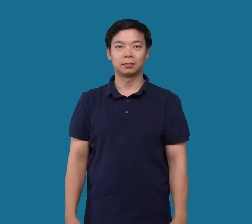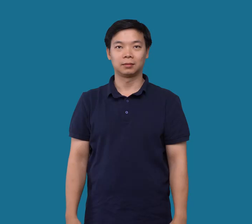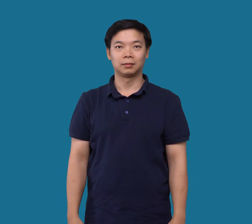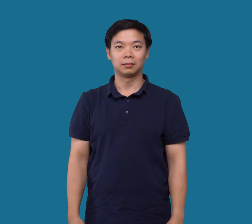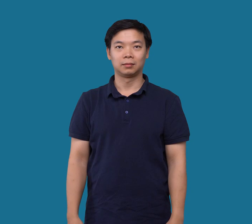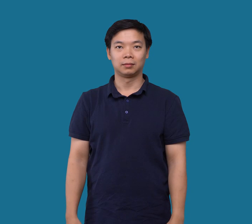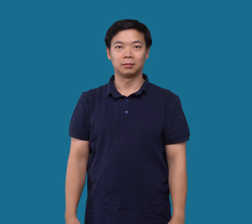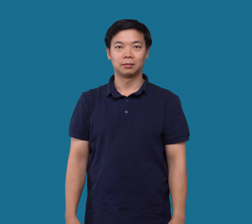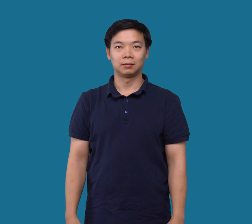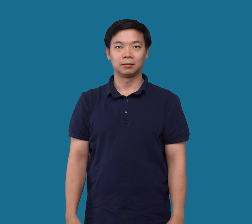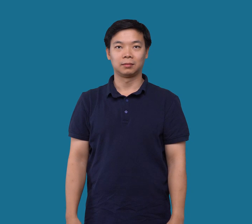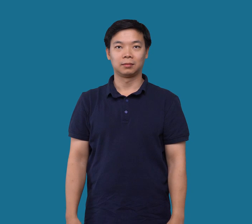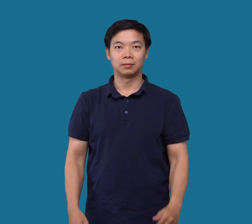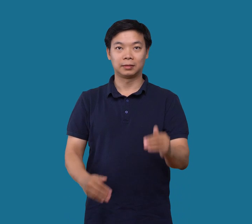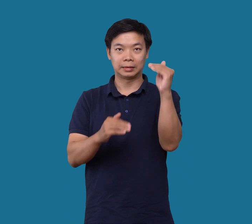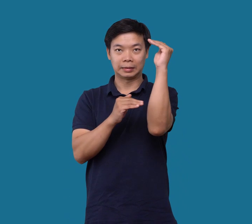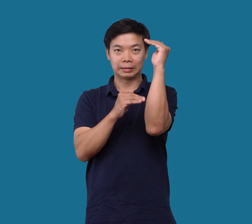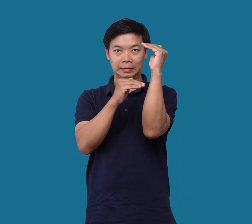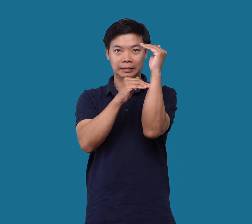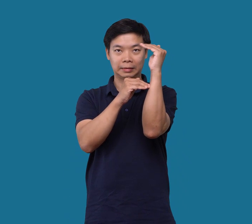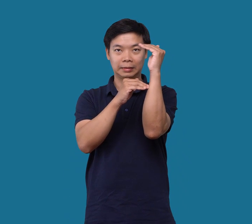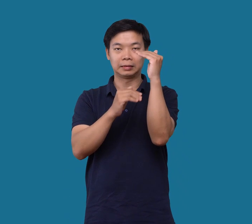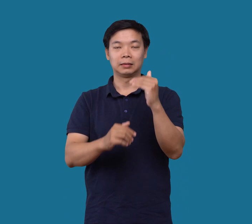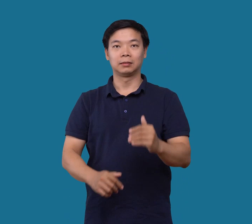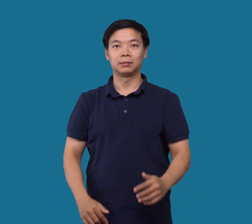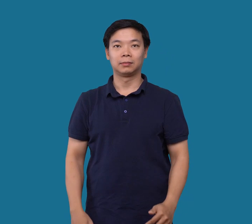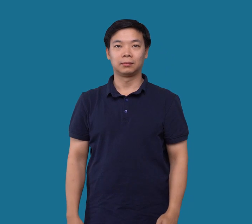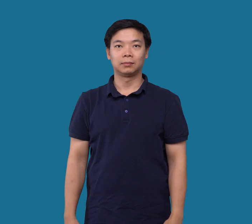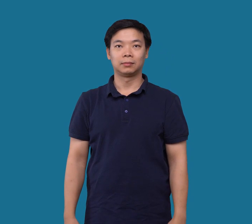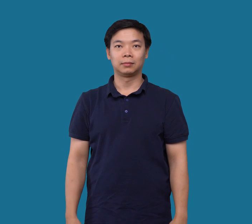khách sạn